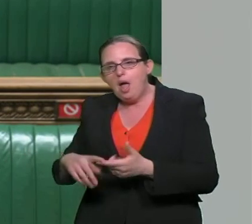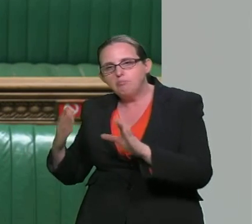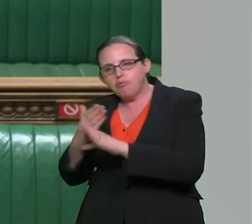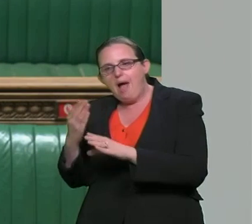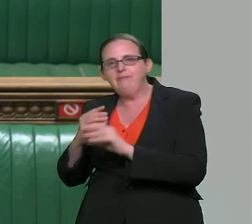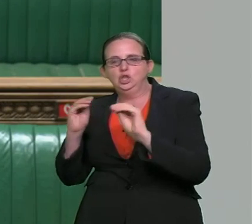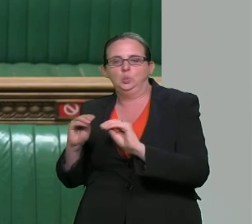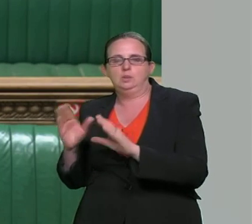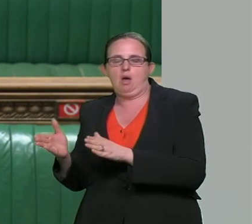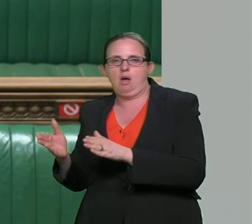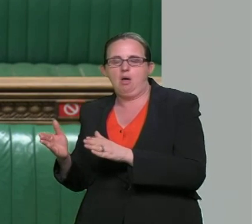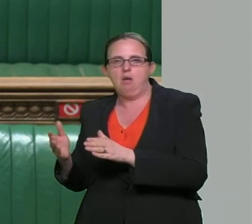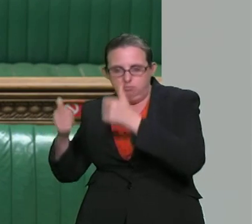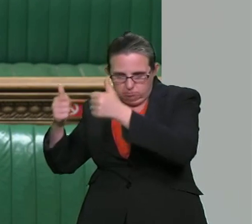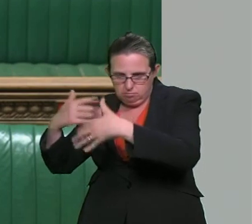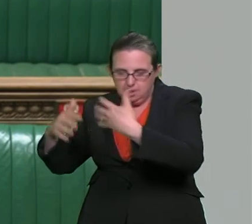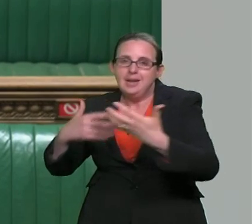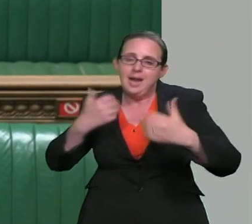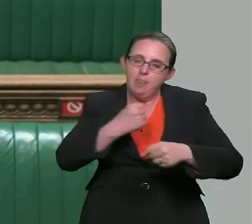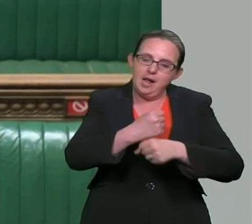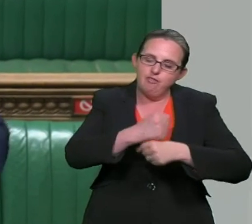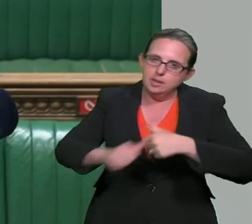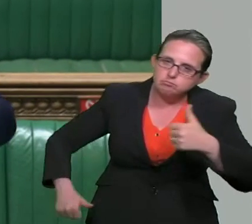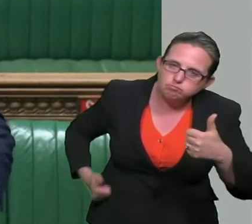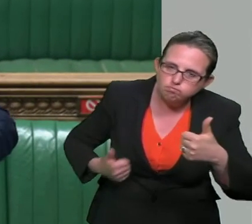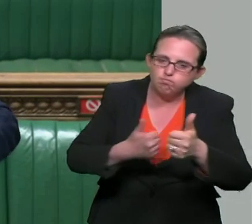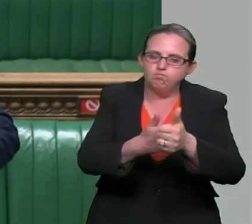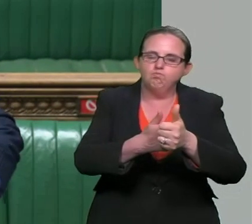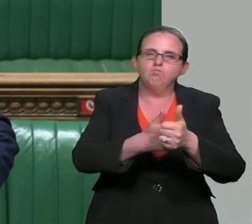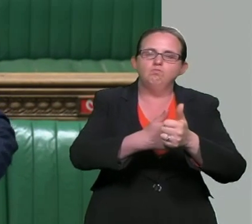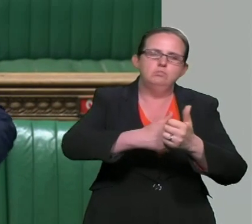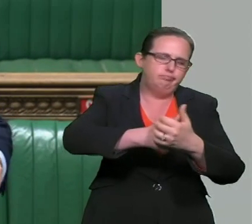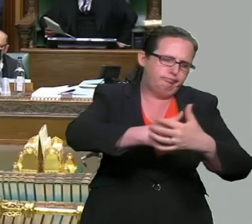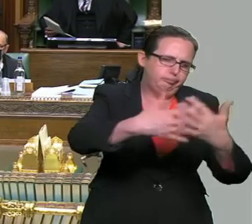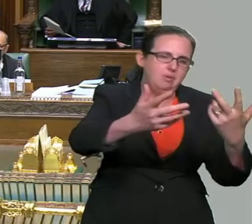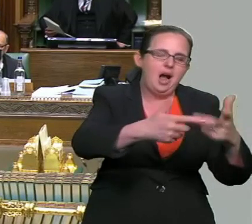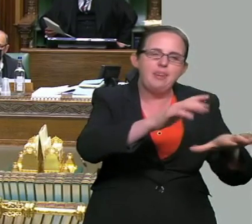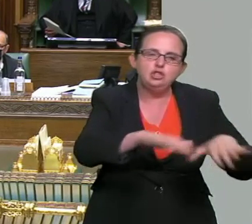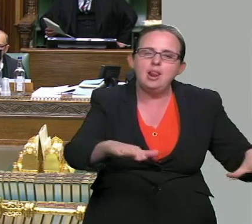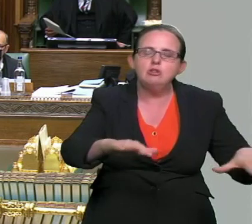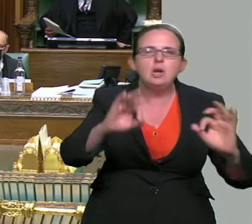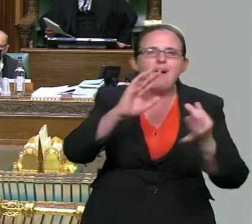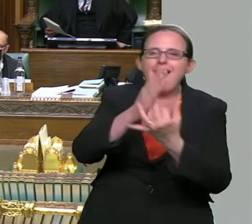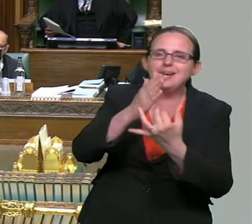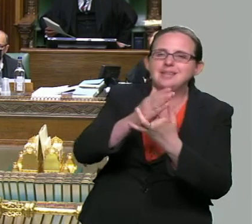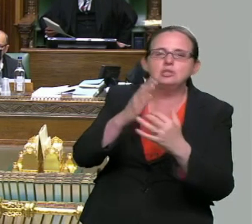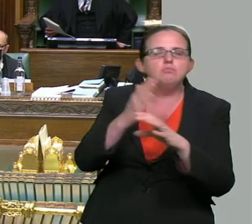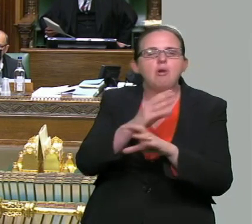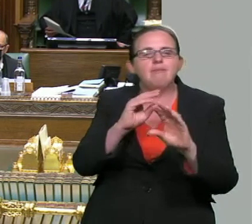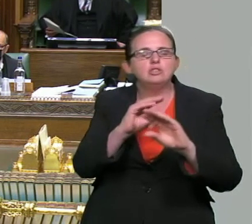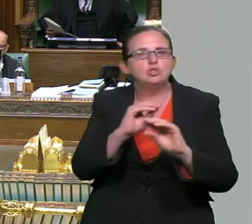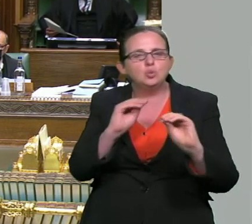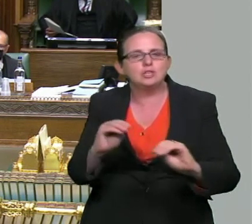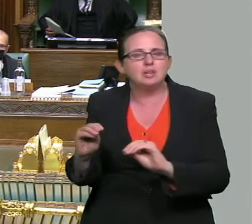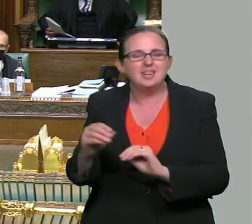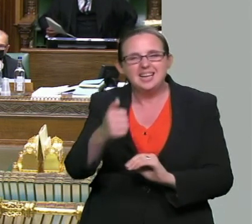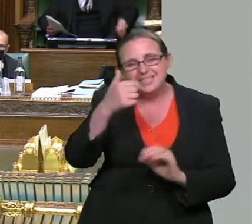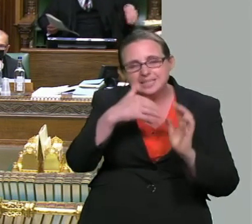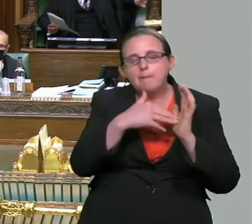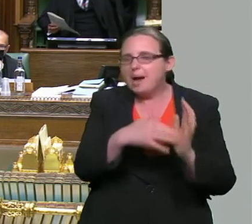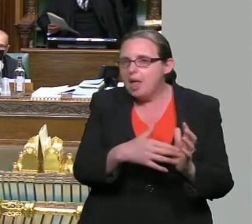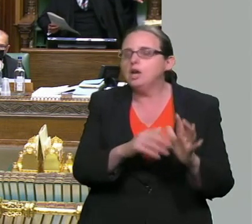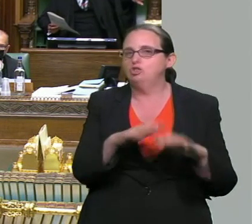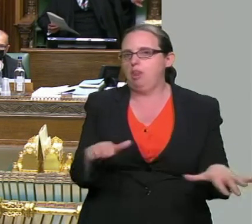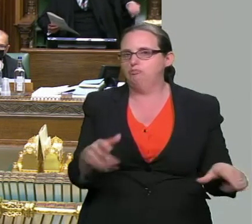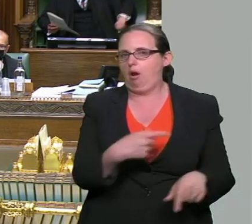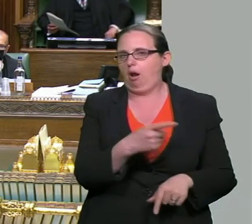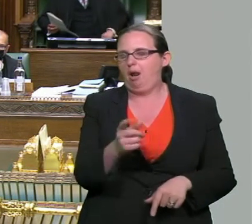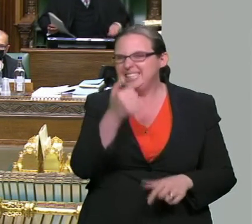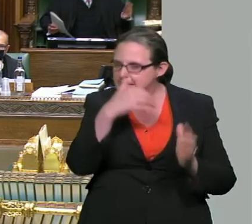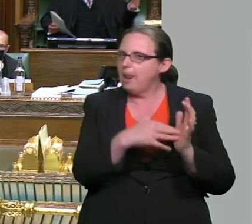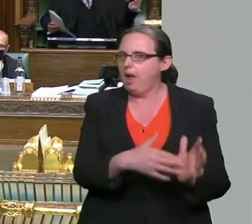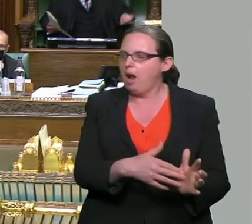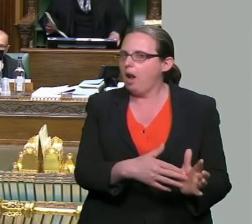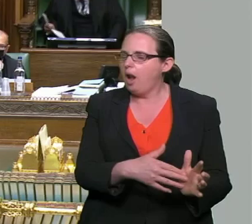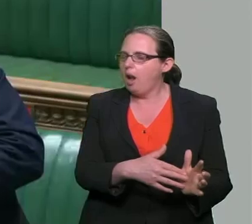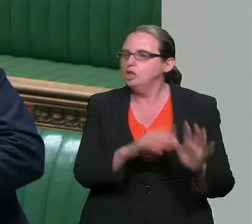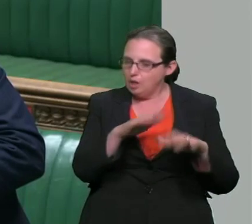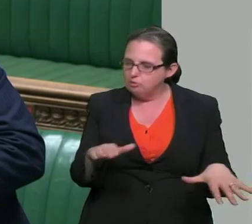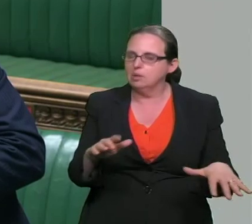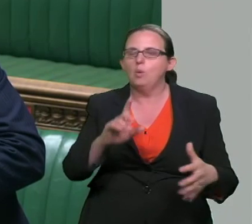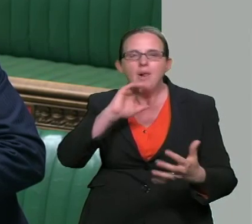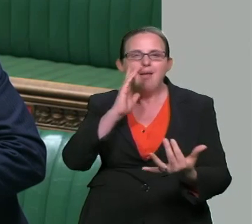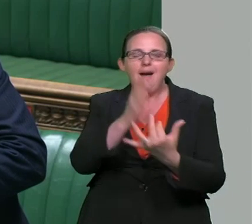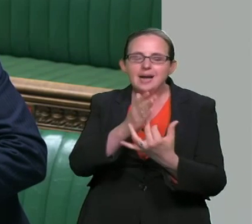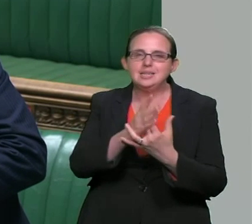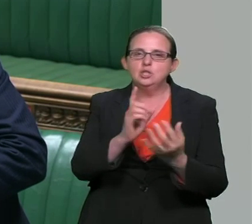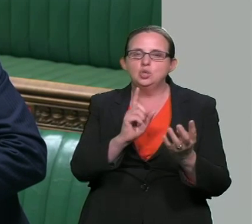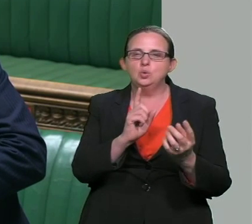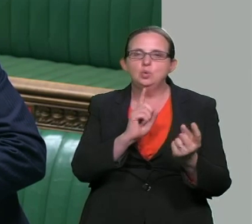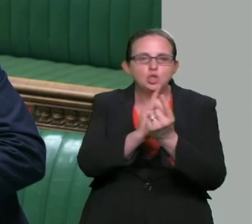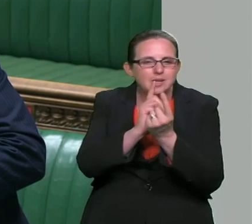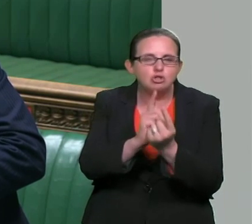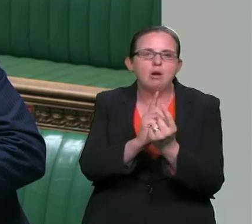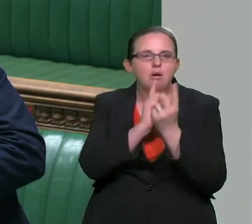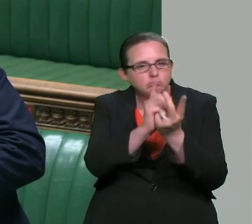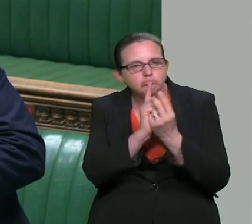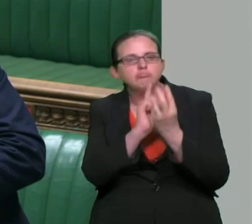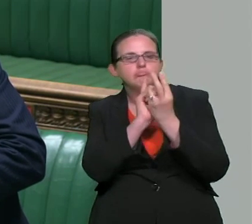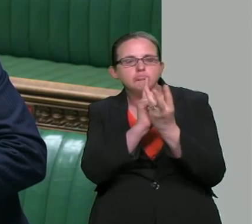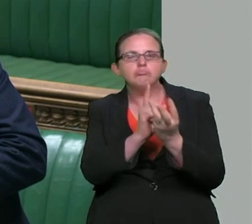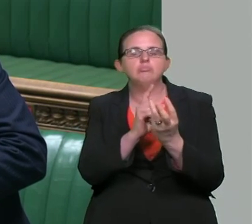What the Government are now doing is coming in on the side of all the other kids who do not get access to that tutoring—6 million children will have access to tuition thanks to this programme.